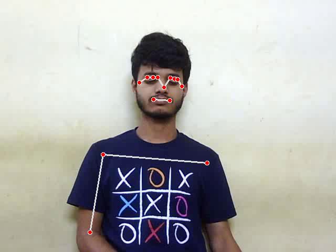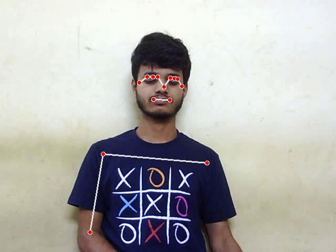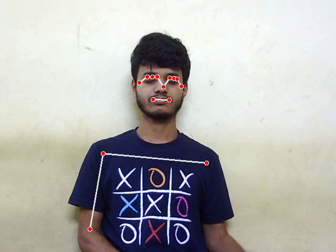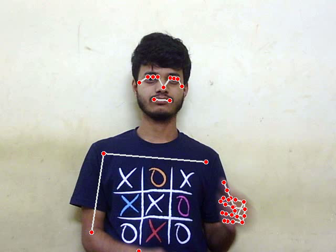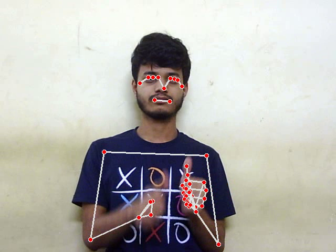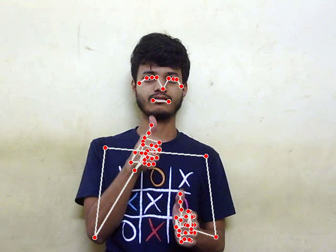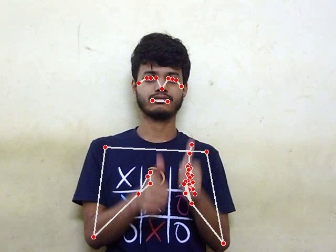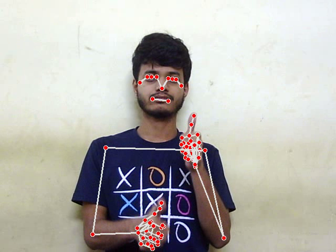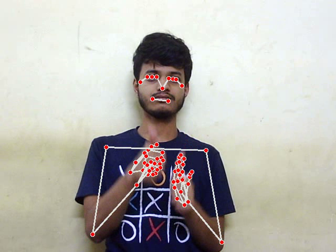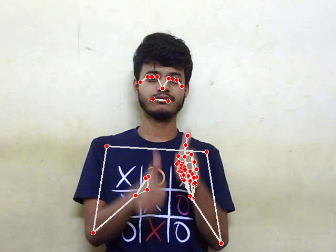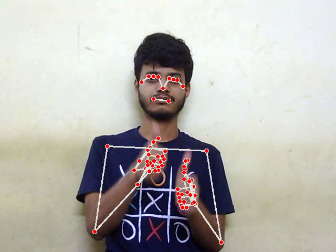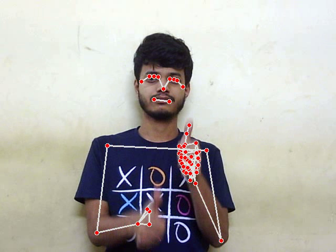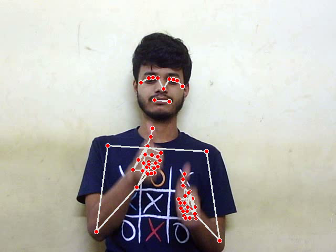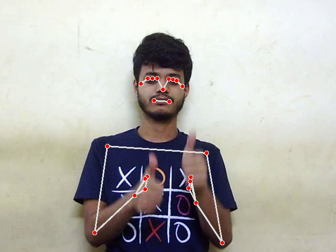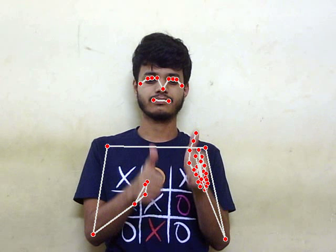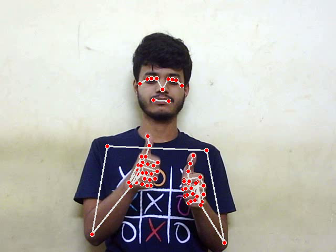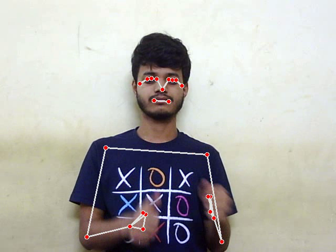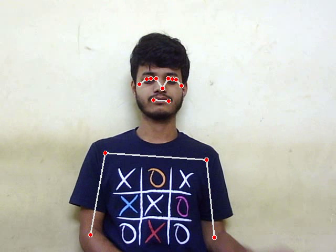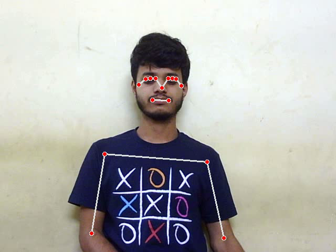which